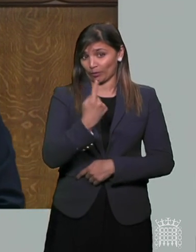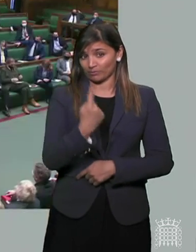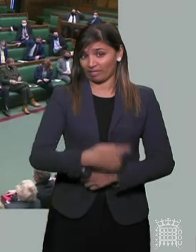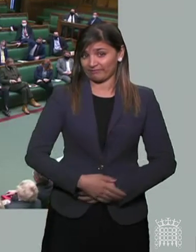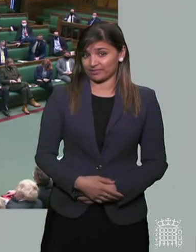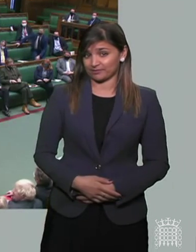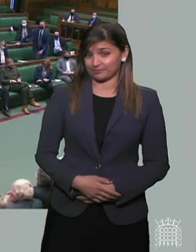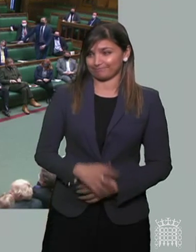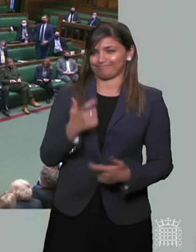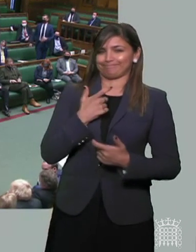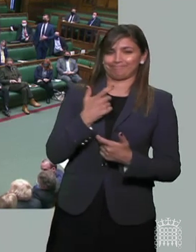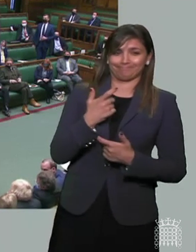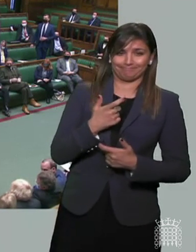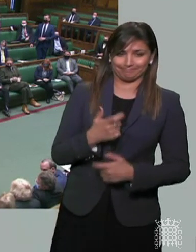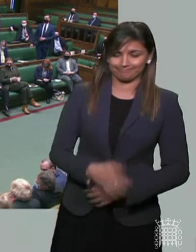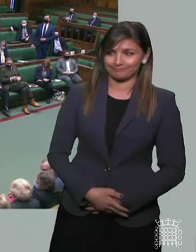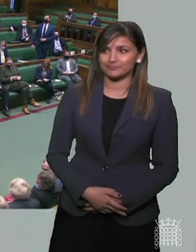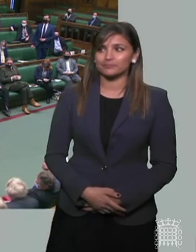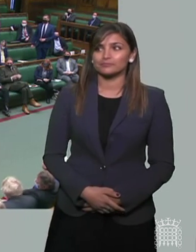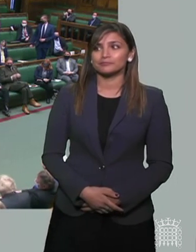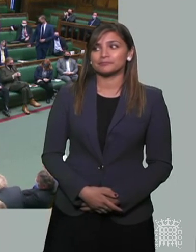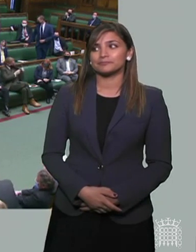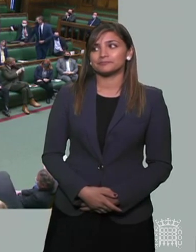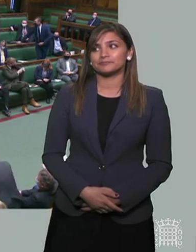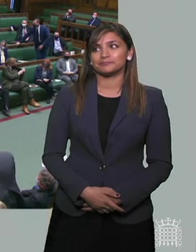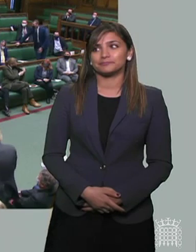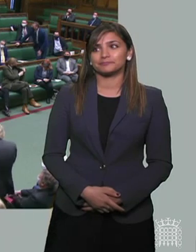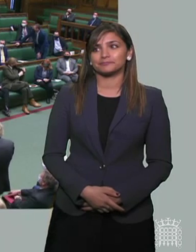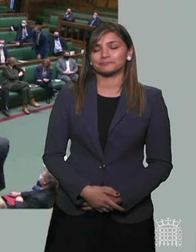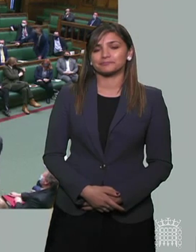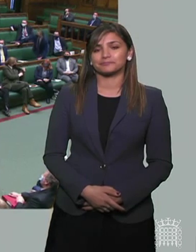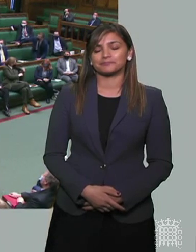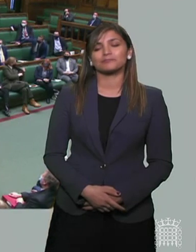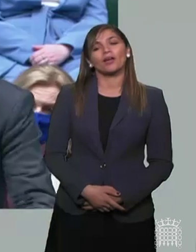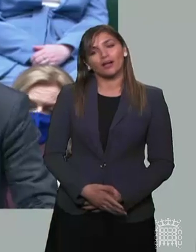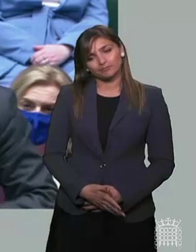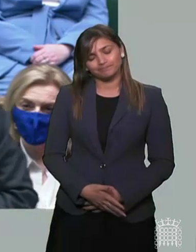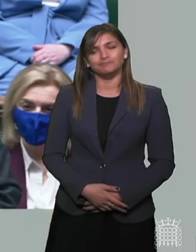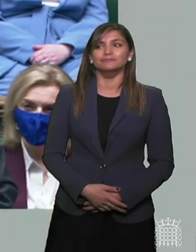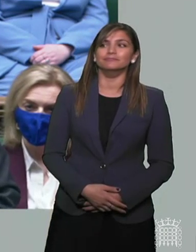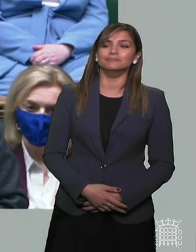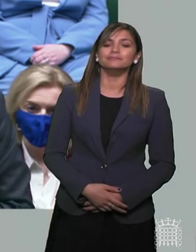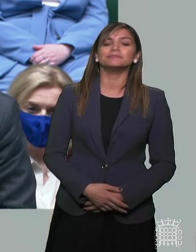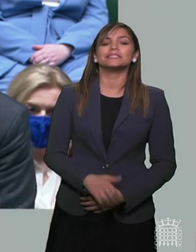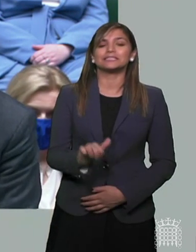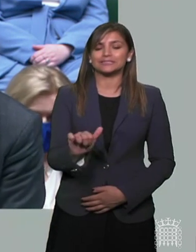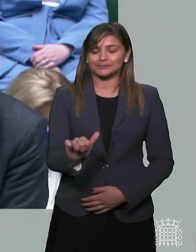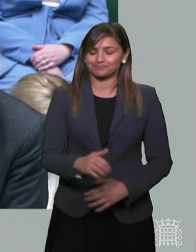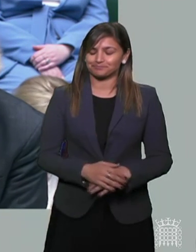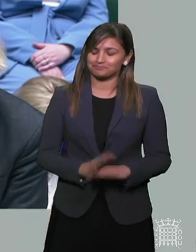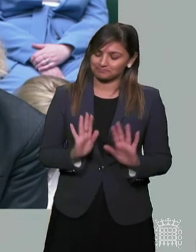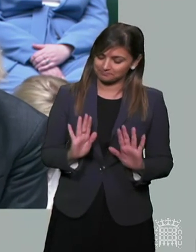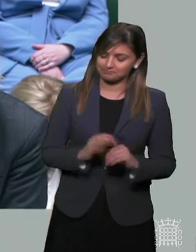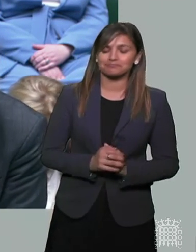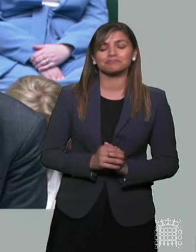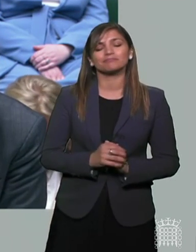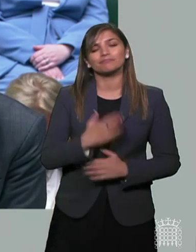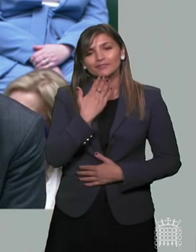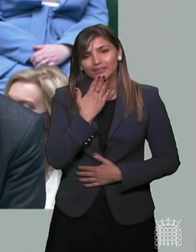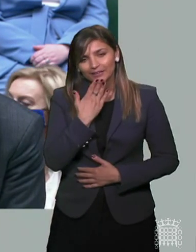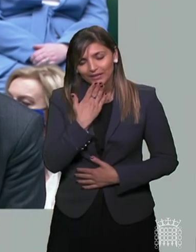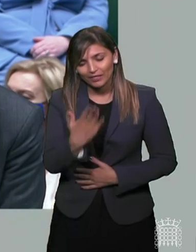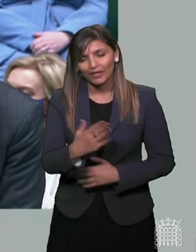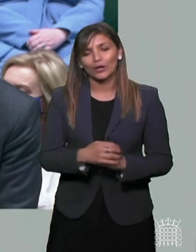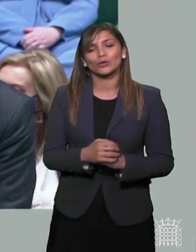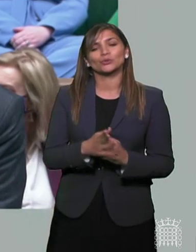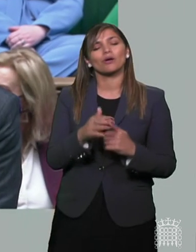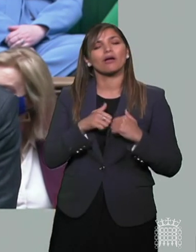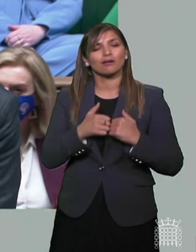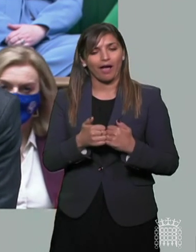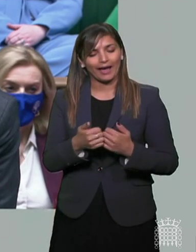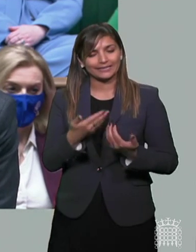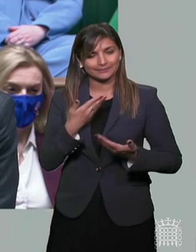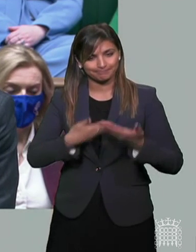I thank the honourable Gentleman for his kind words.